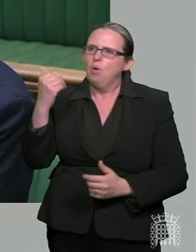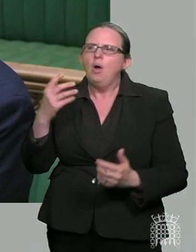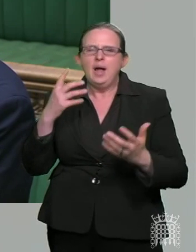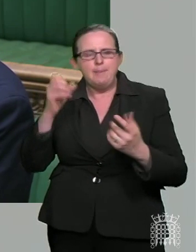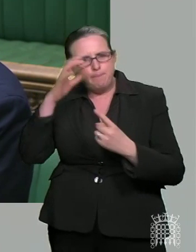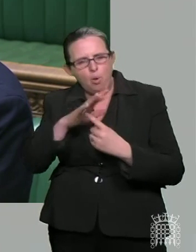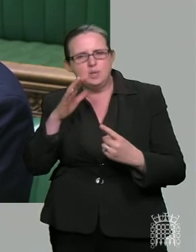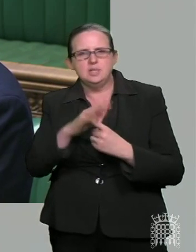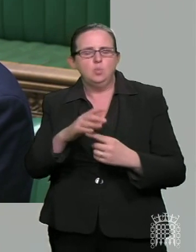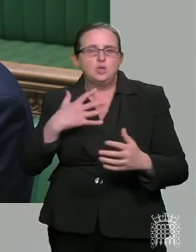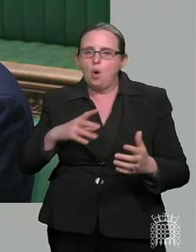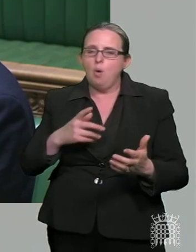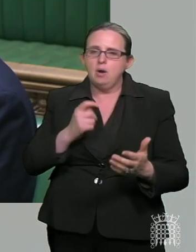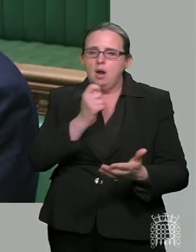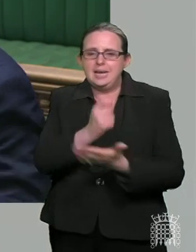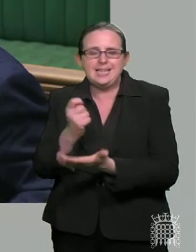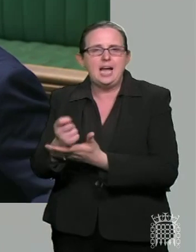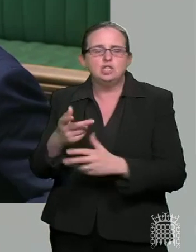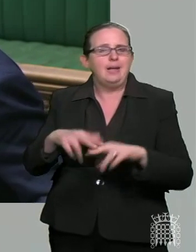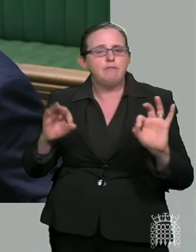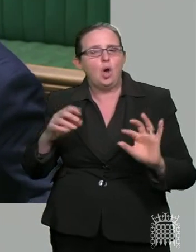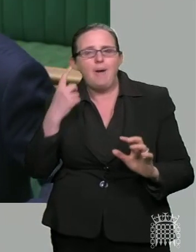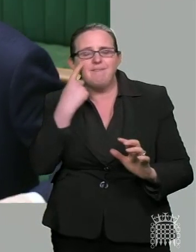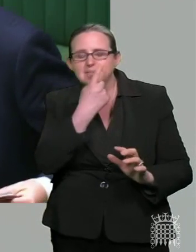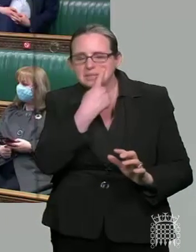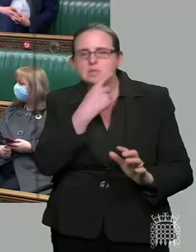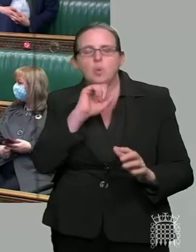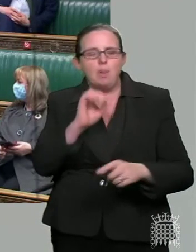litigation when no new evidence has been brought forward.